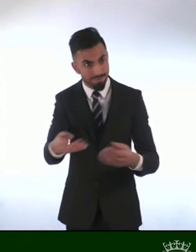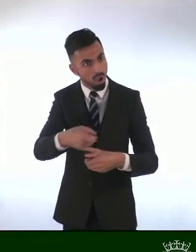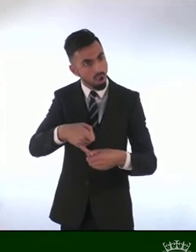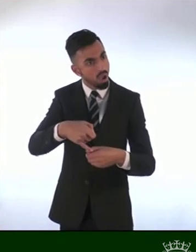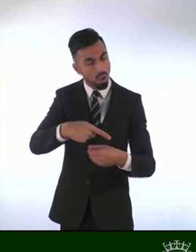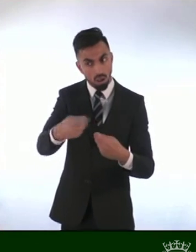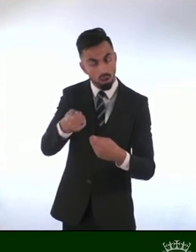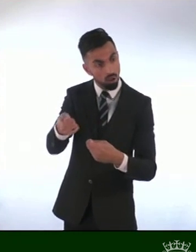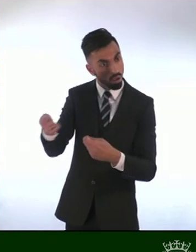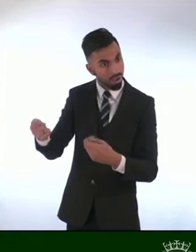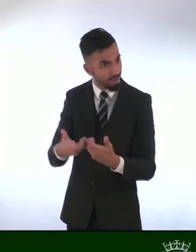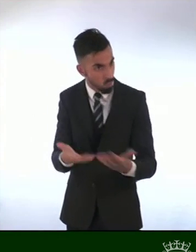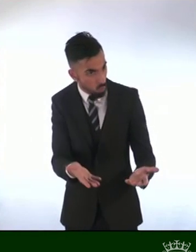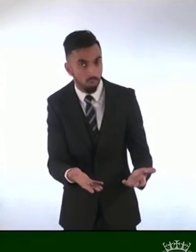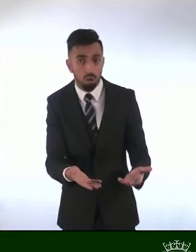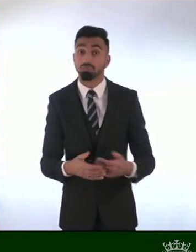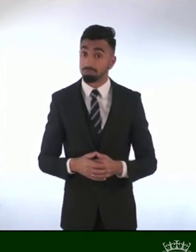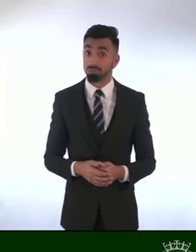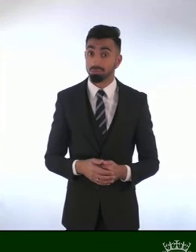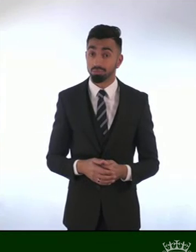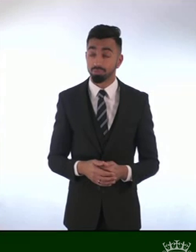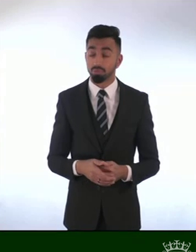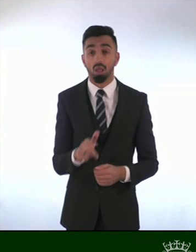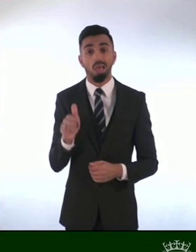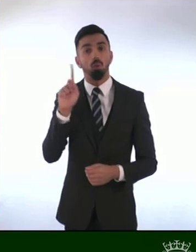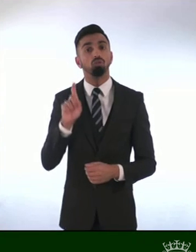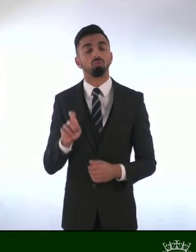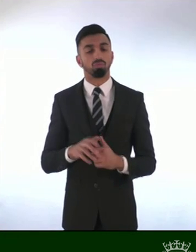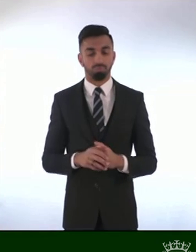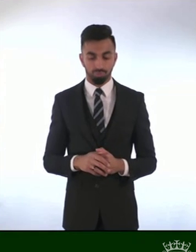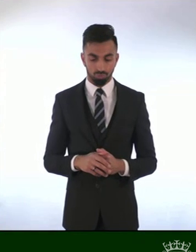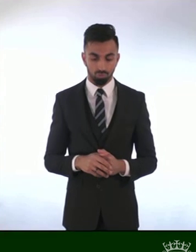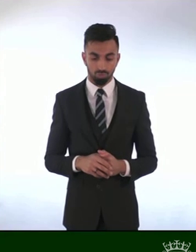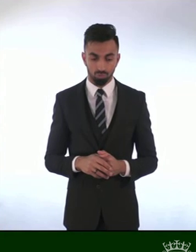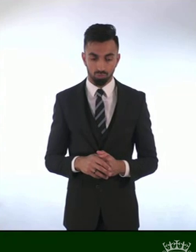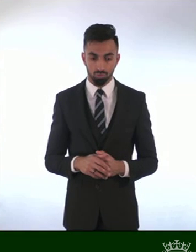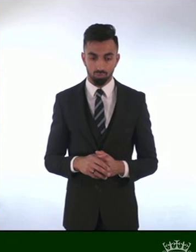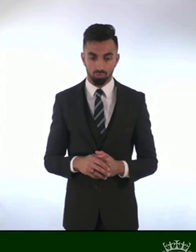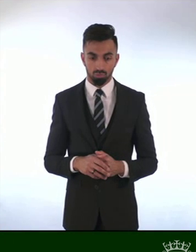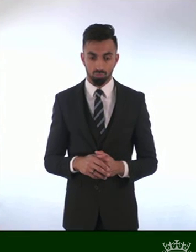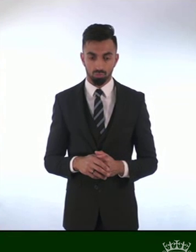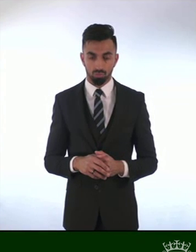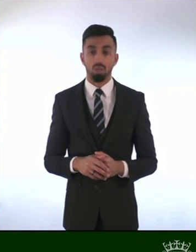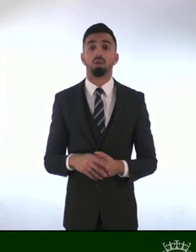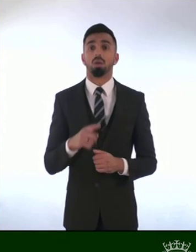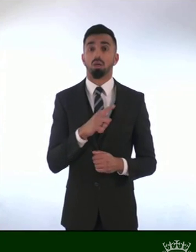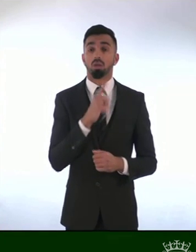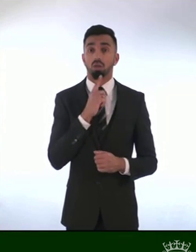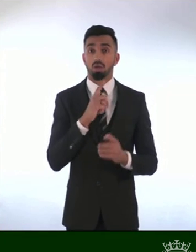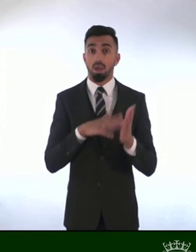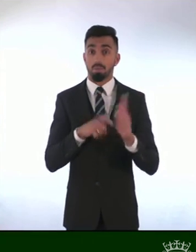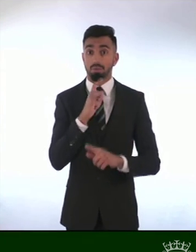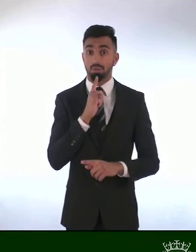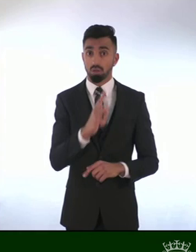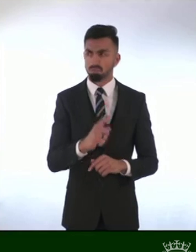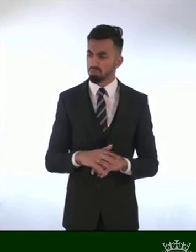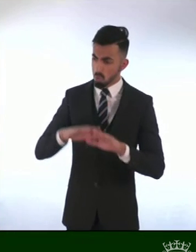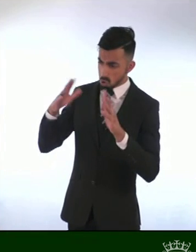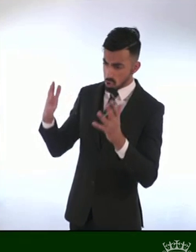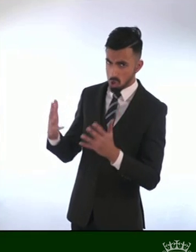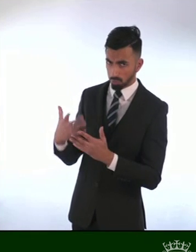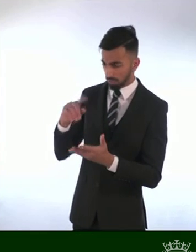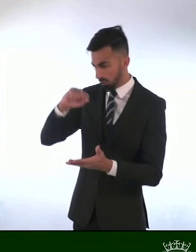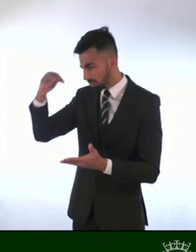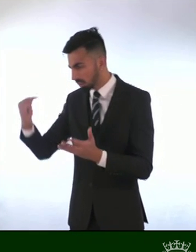In response to covid-19, there are reports from across the globe of antiretroviral drugs being tested alone and in combination with varying degrees of reported success.